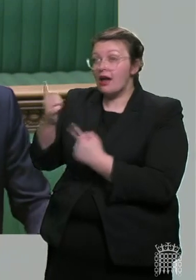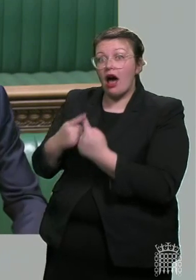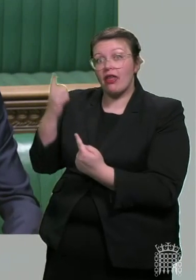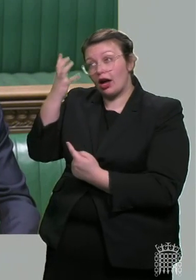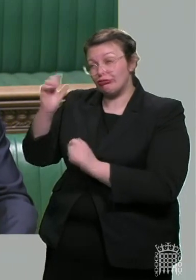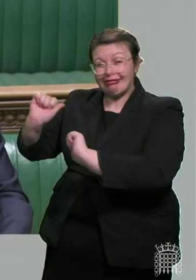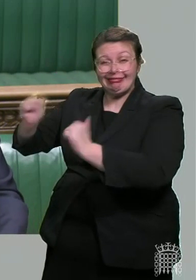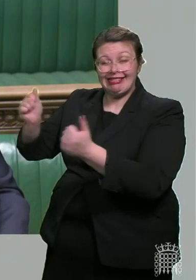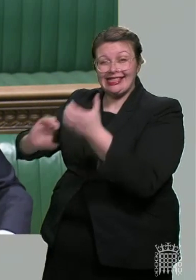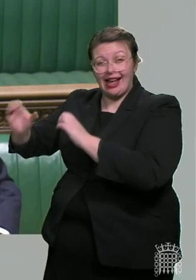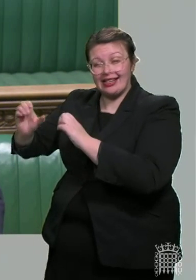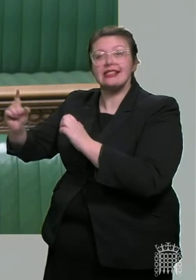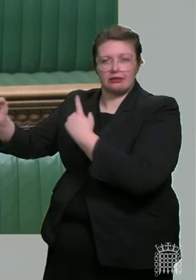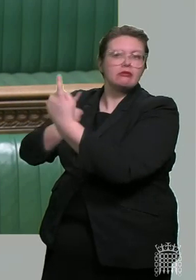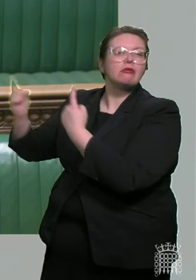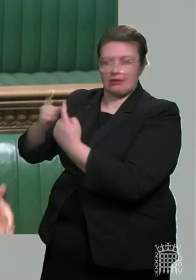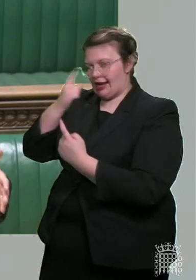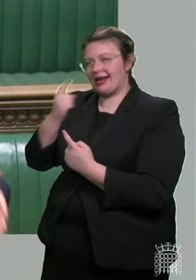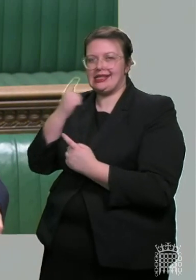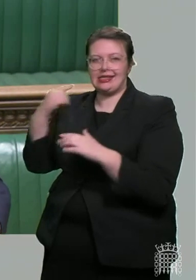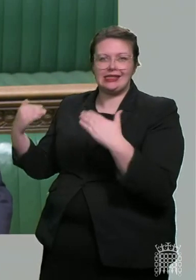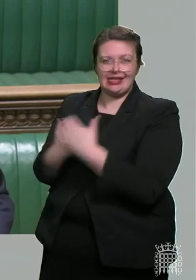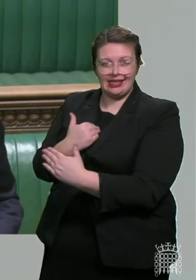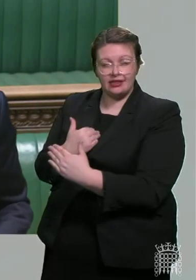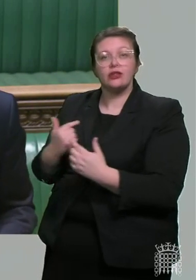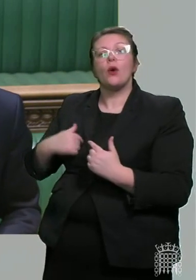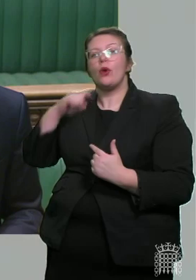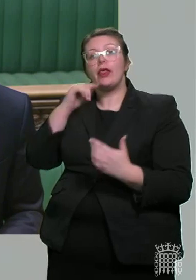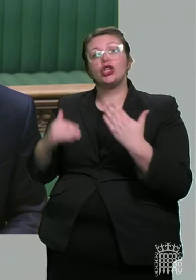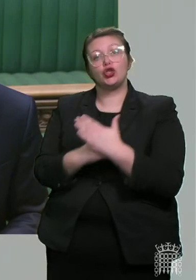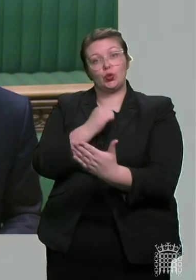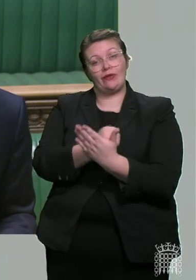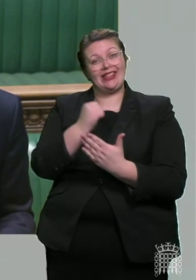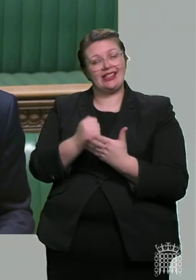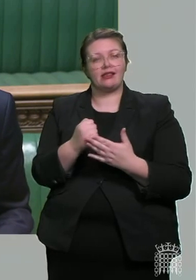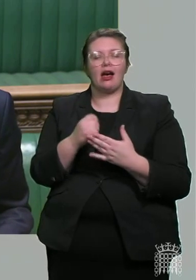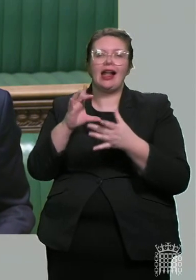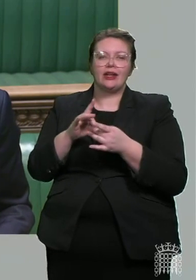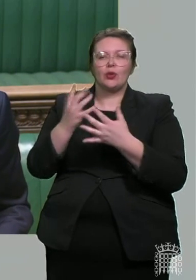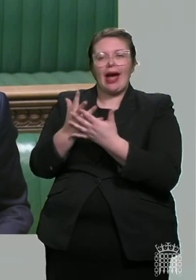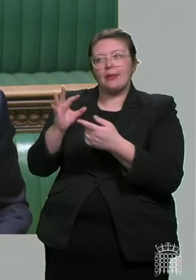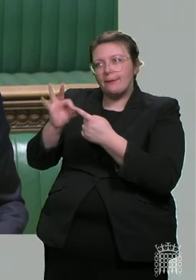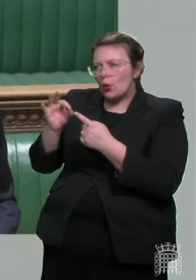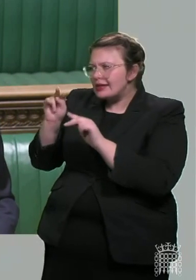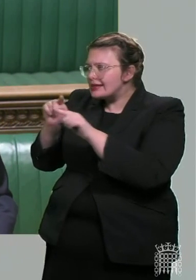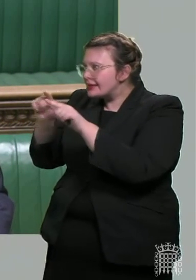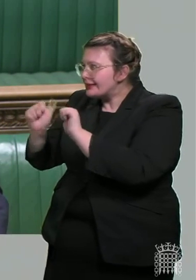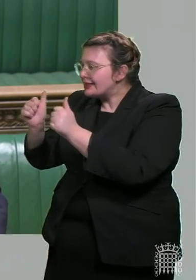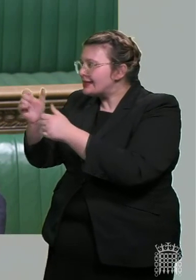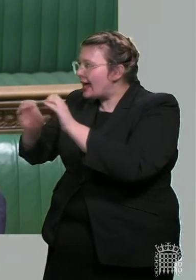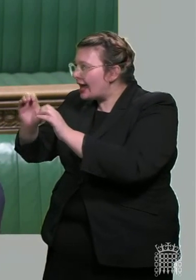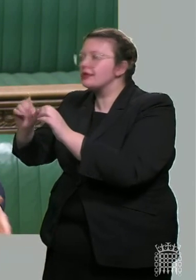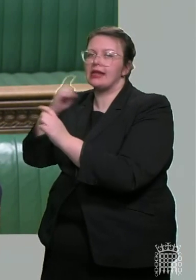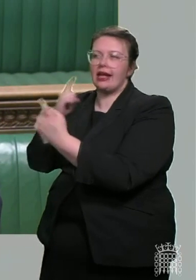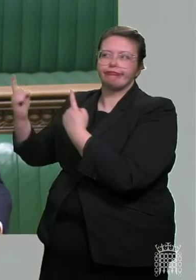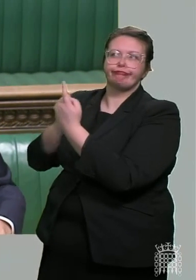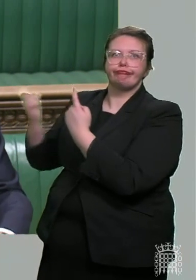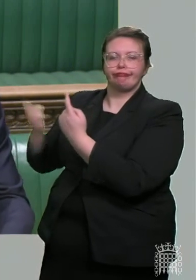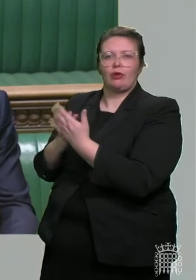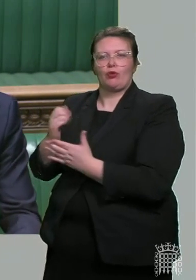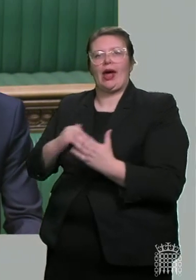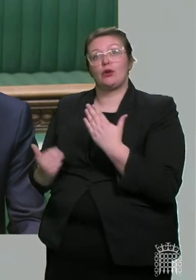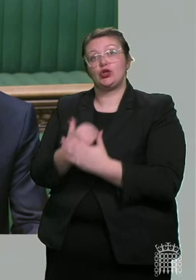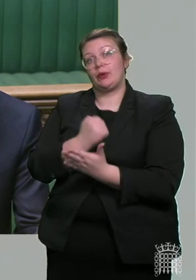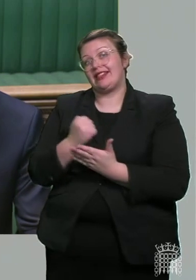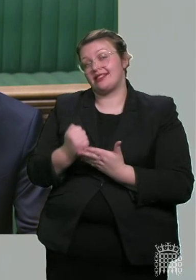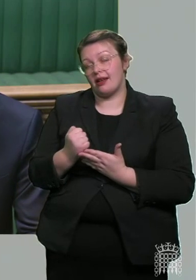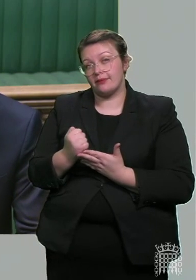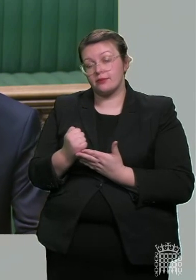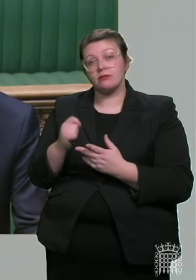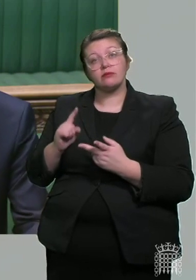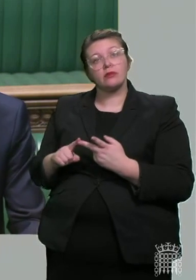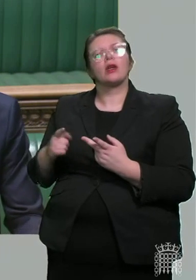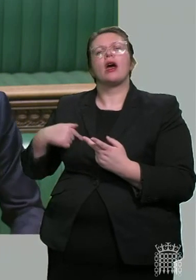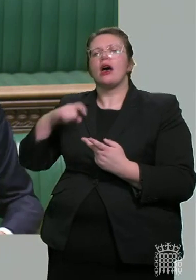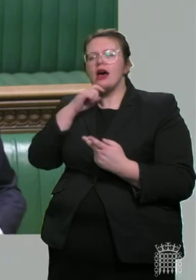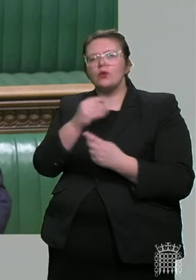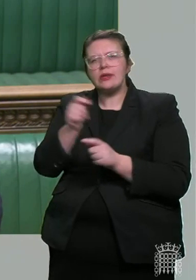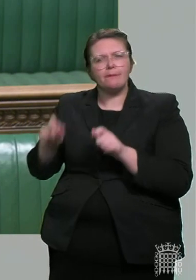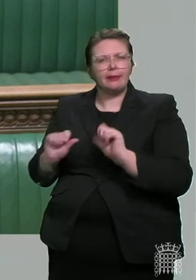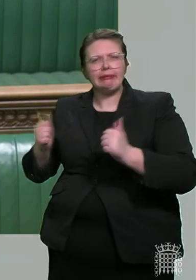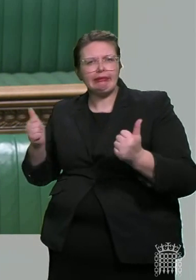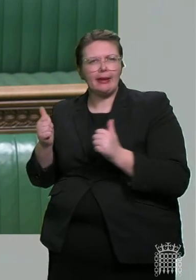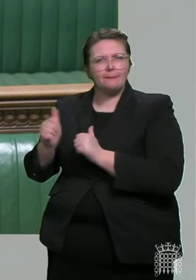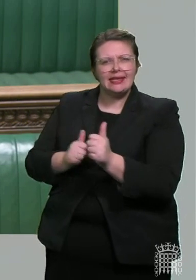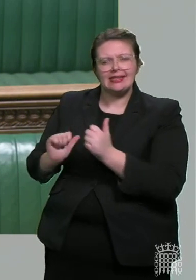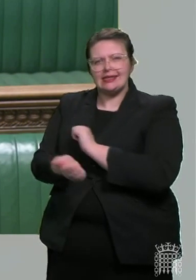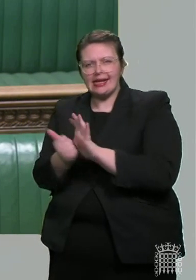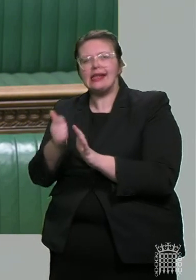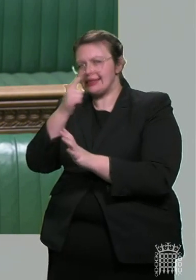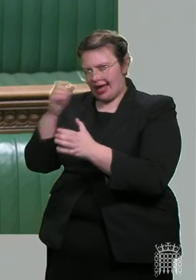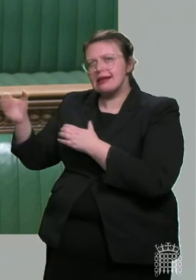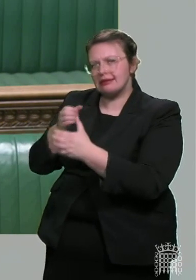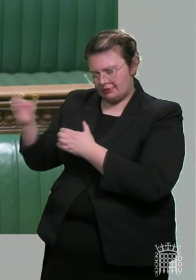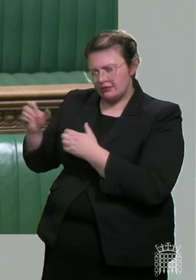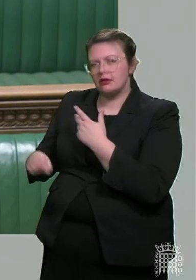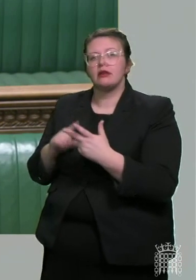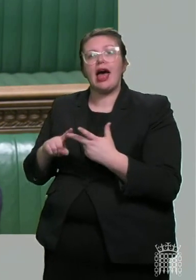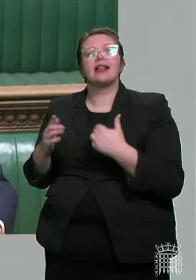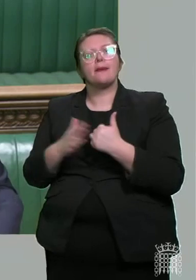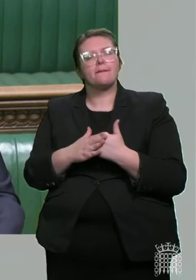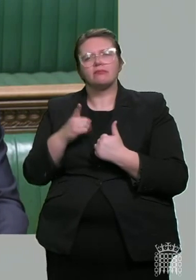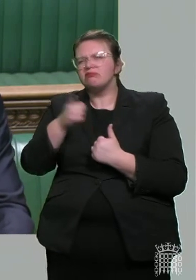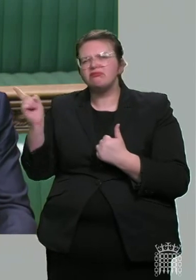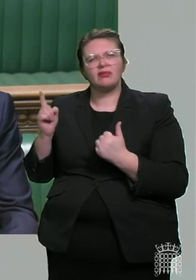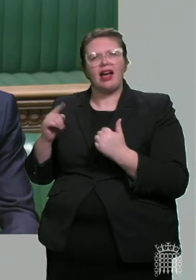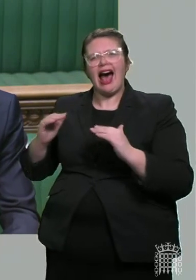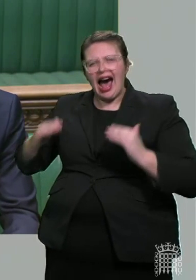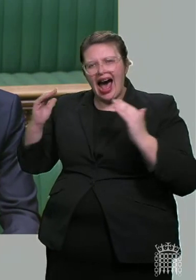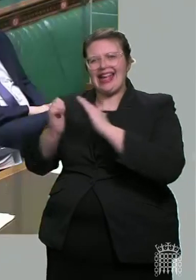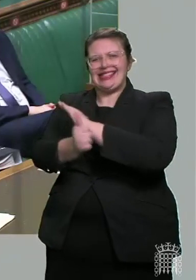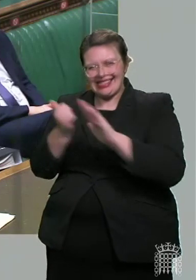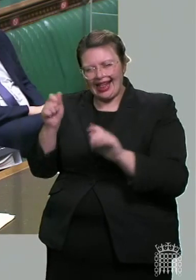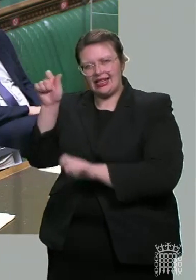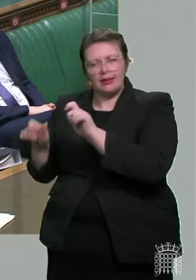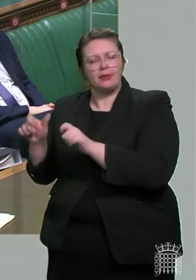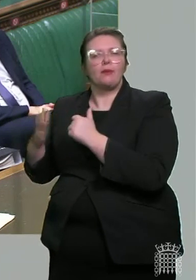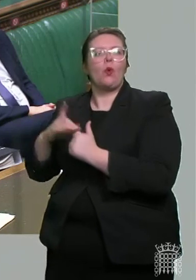new, unsponsored points-based visa to attract the best and most promising international talent in science, research and tech; new, improved visa processes for scale-ups and entrepreneurs, and radically simplified bureaucracy for high skilled visa applications.